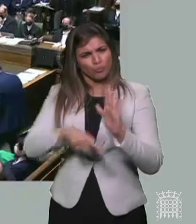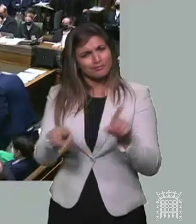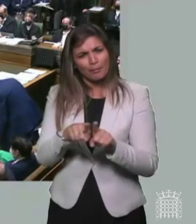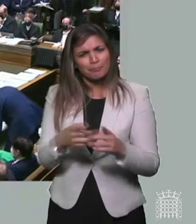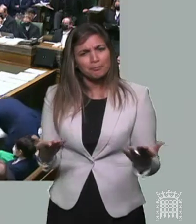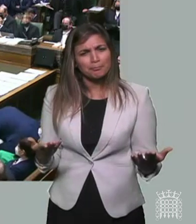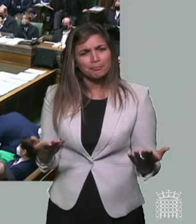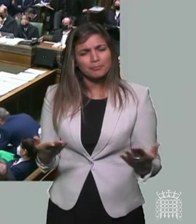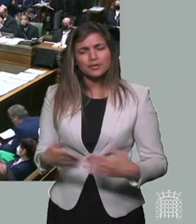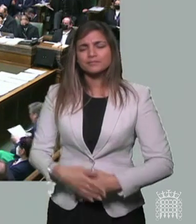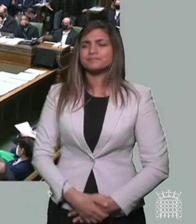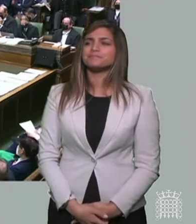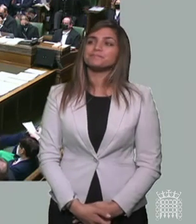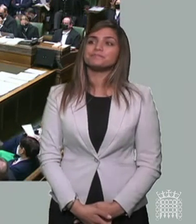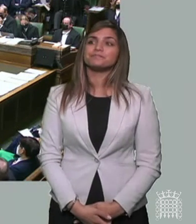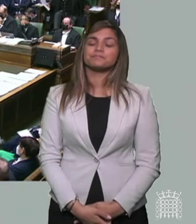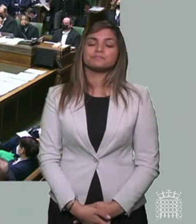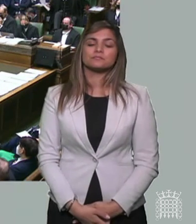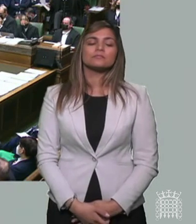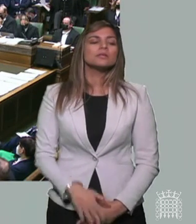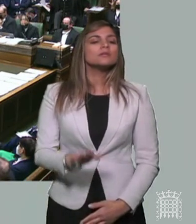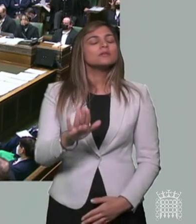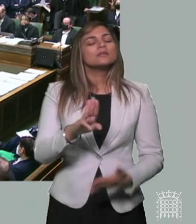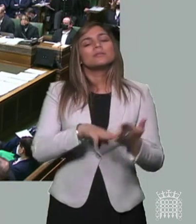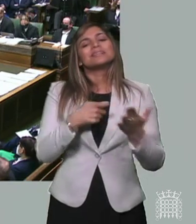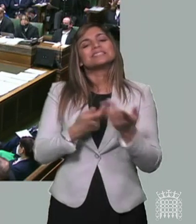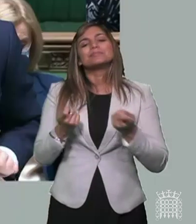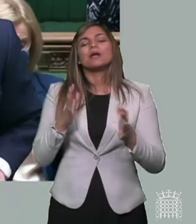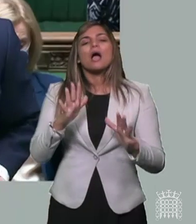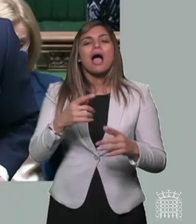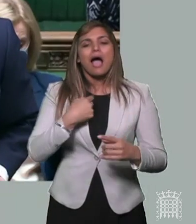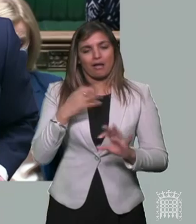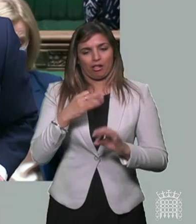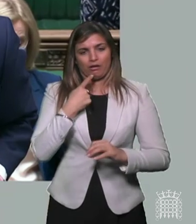That is not what I have said.